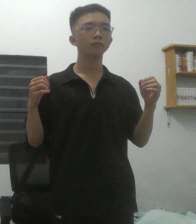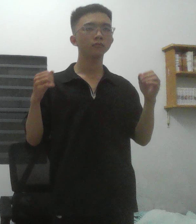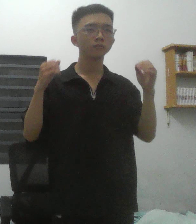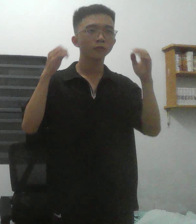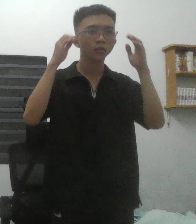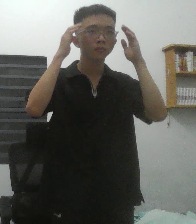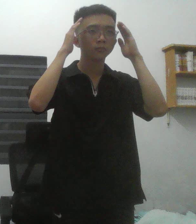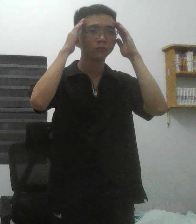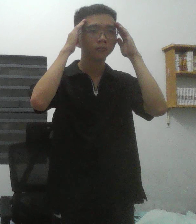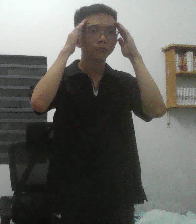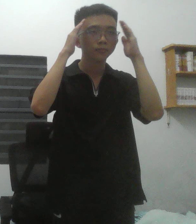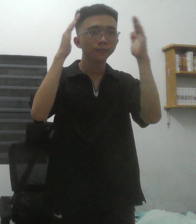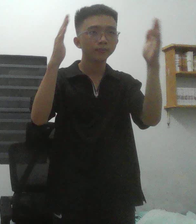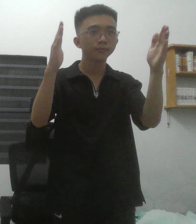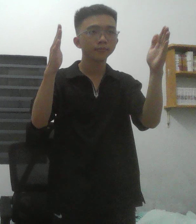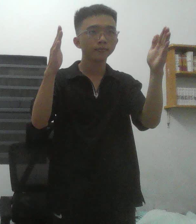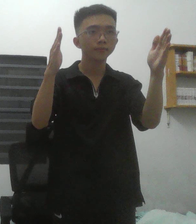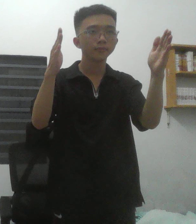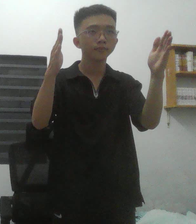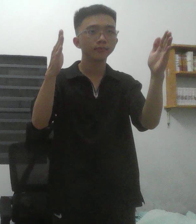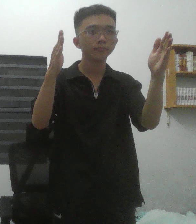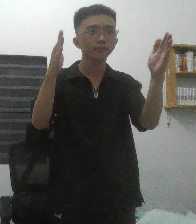quan tam